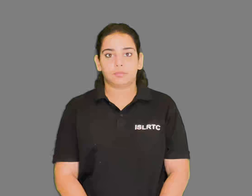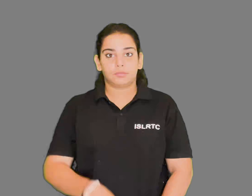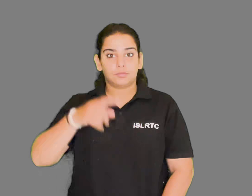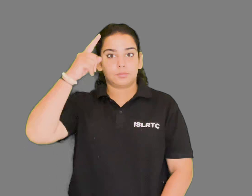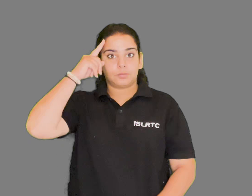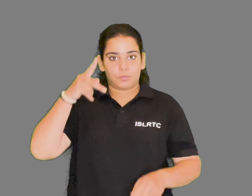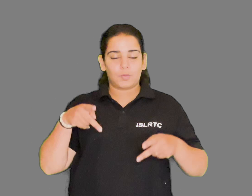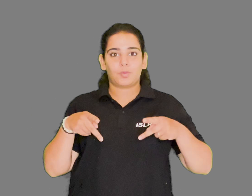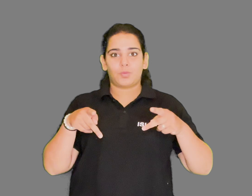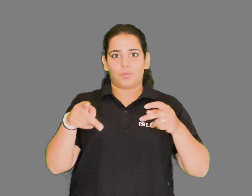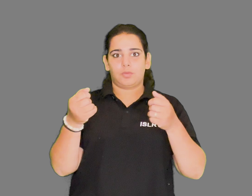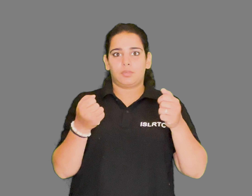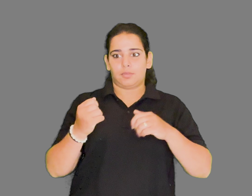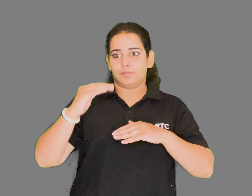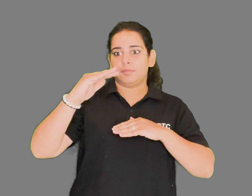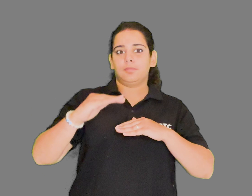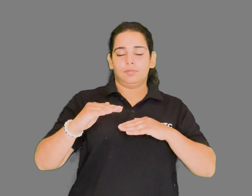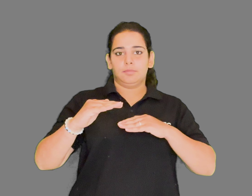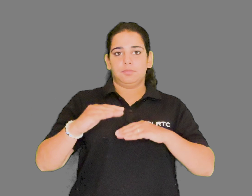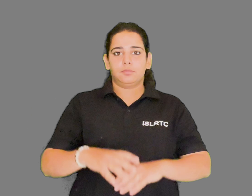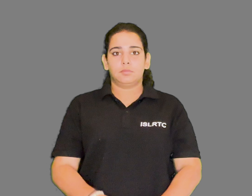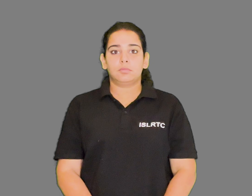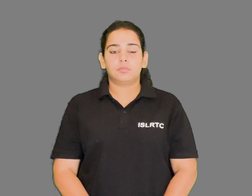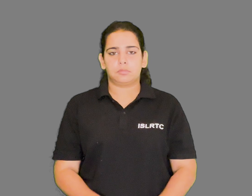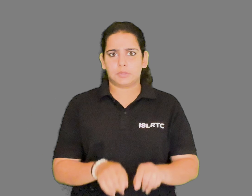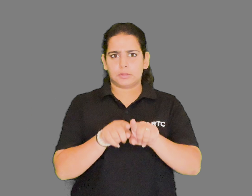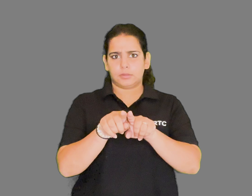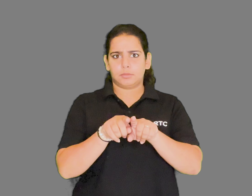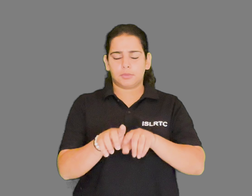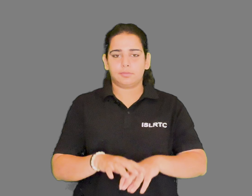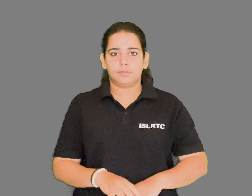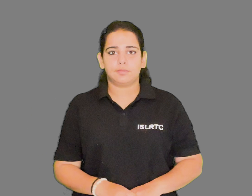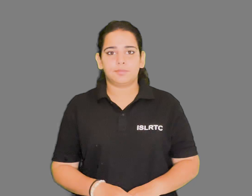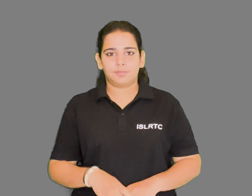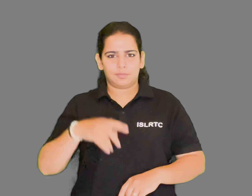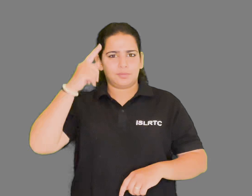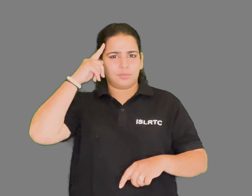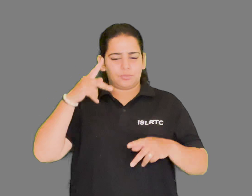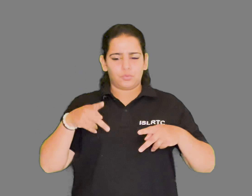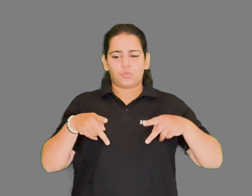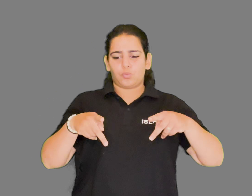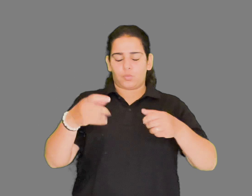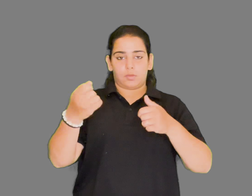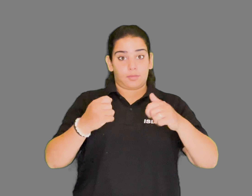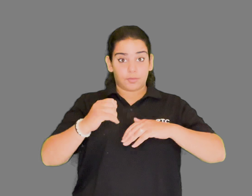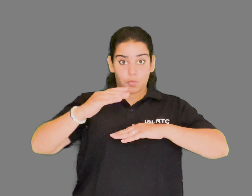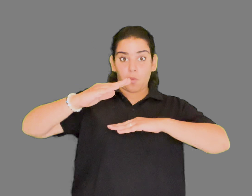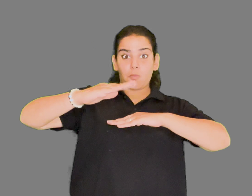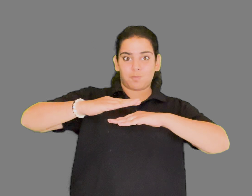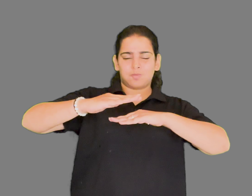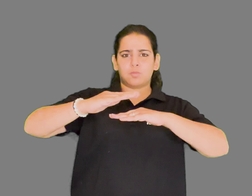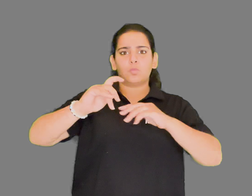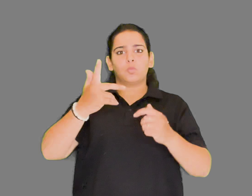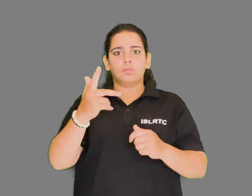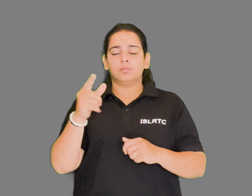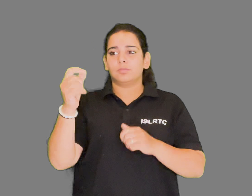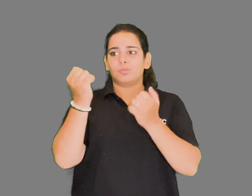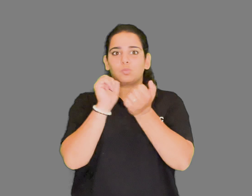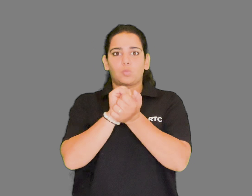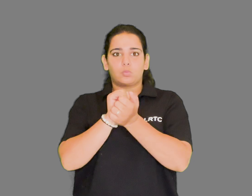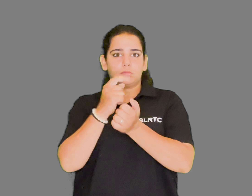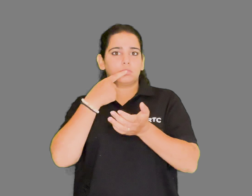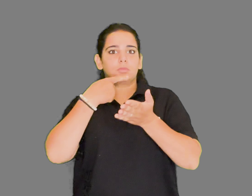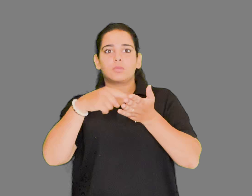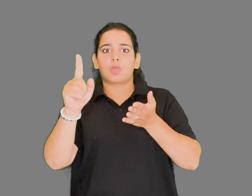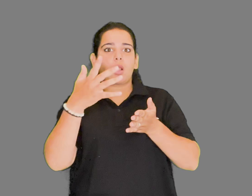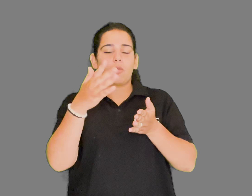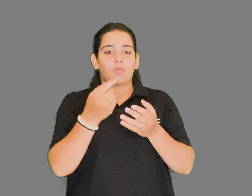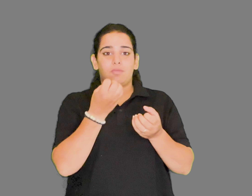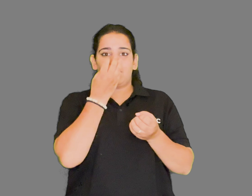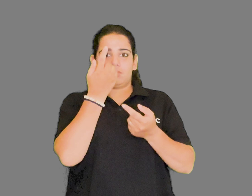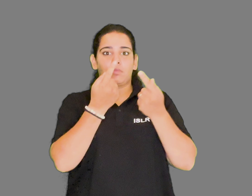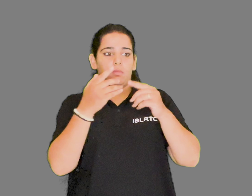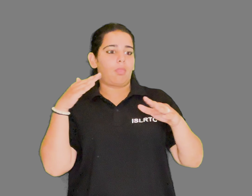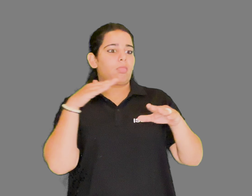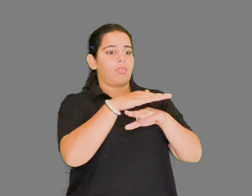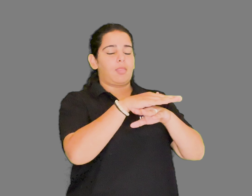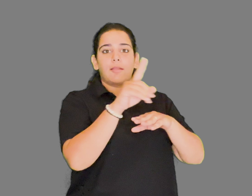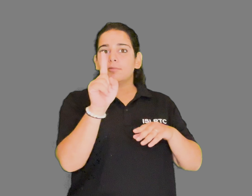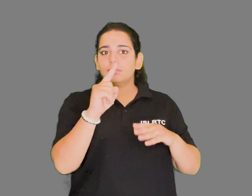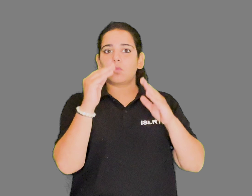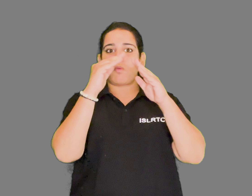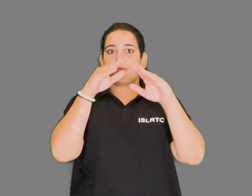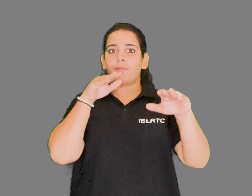Congestion Pricing A system where drivers pay a fee to use certain roads or areas during peak traffic times to reduce congestion